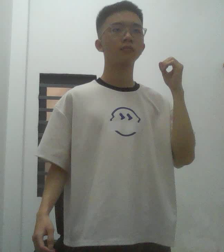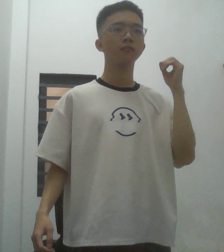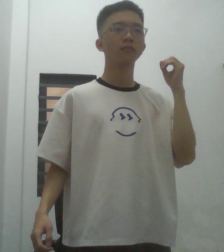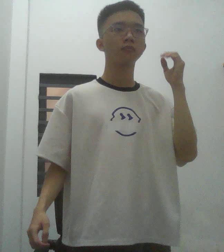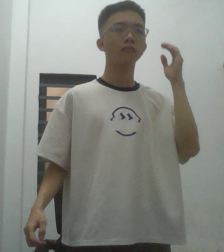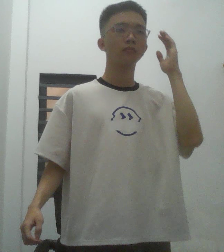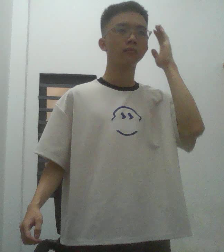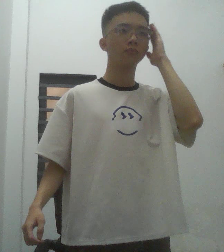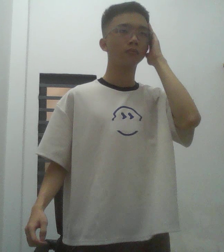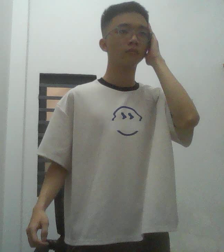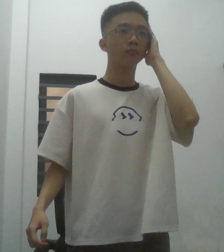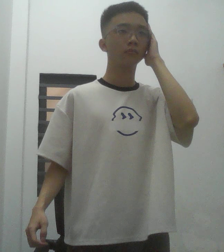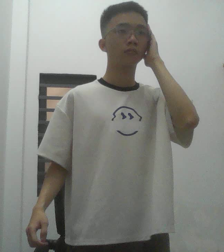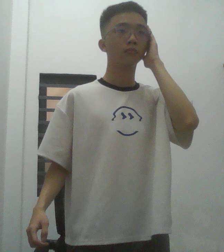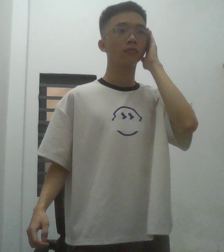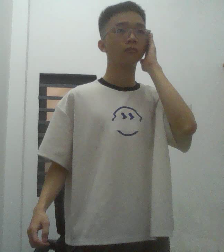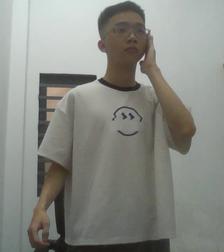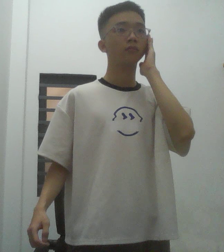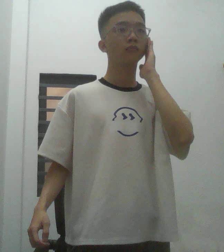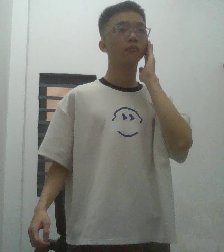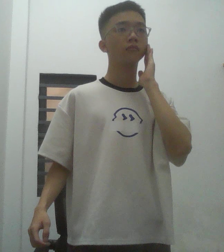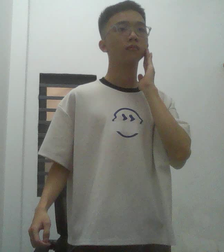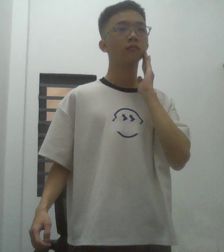dep